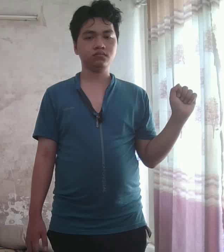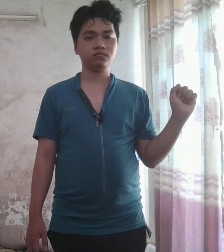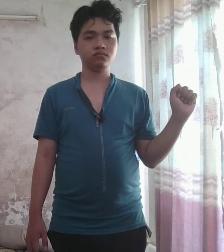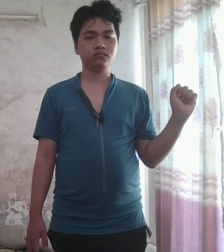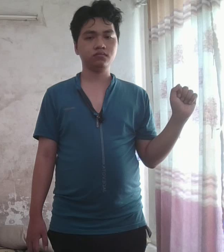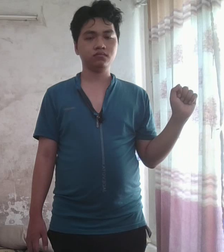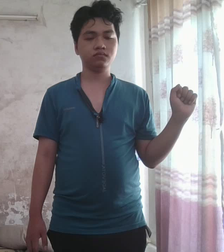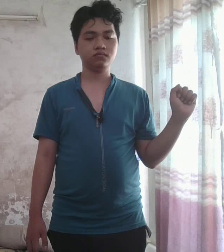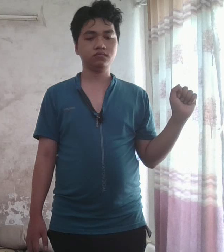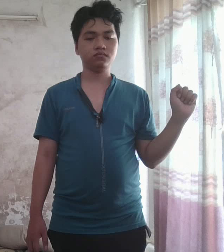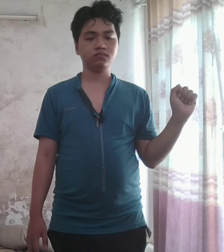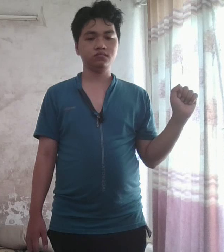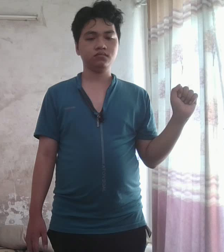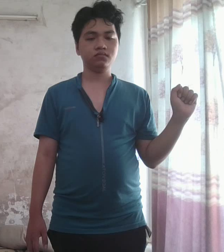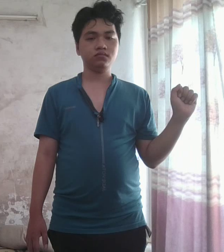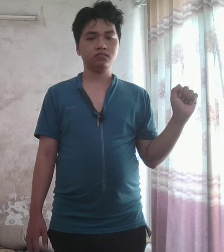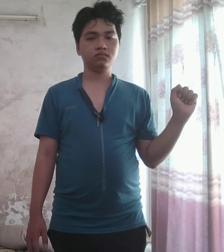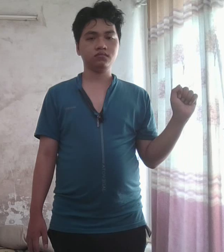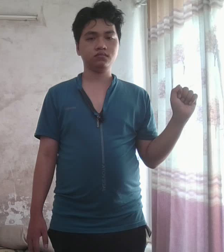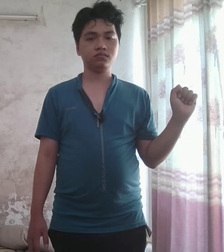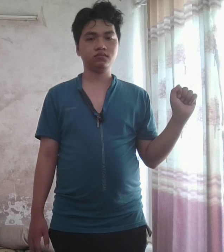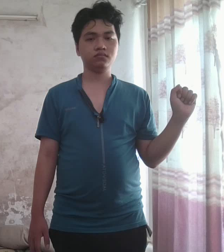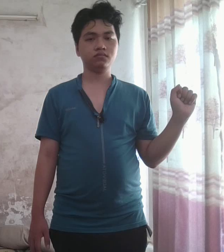a